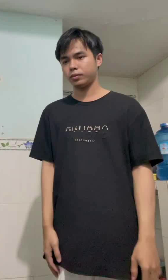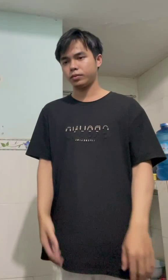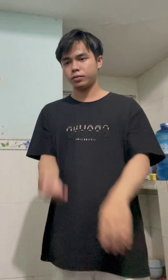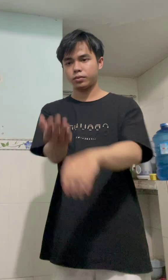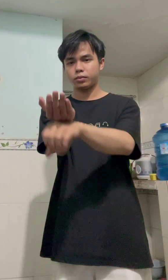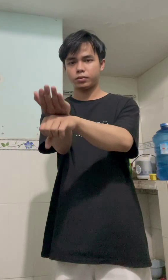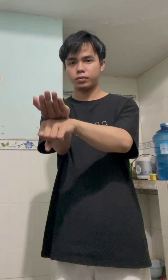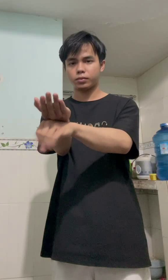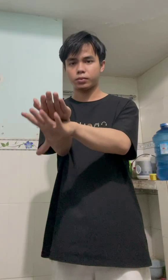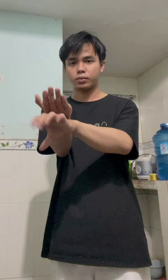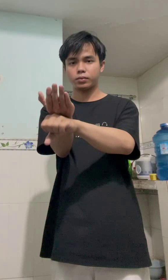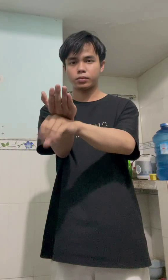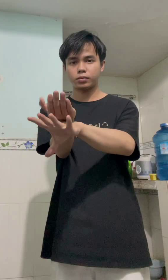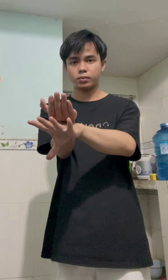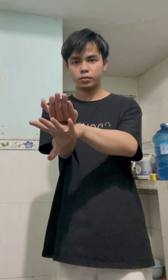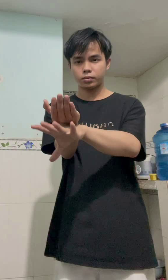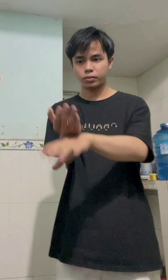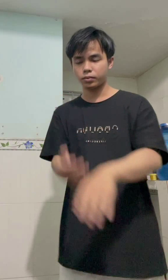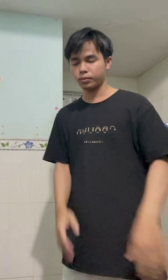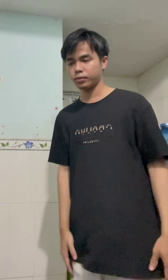ca phe